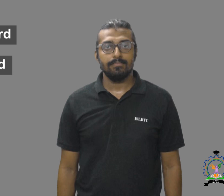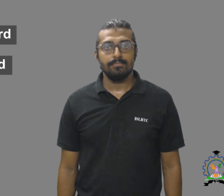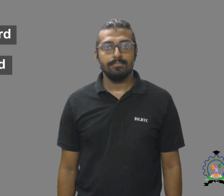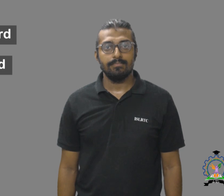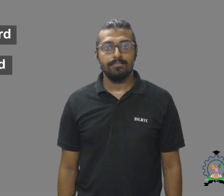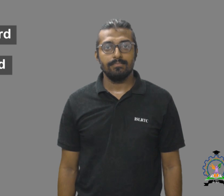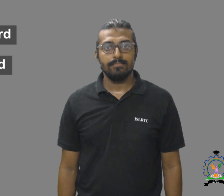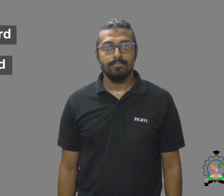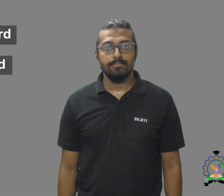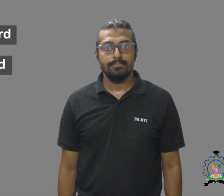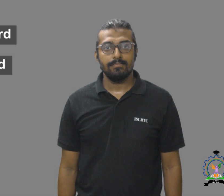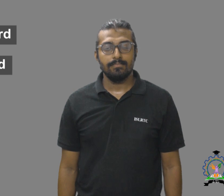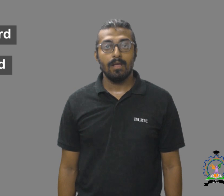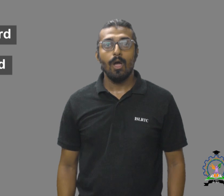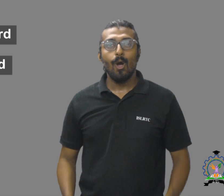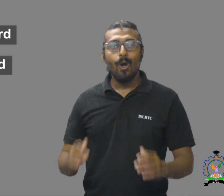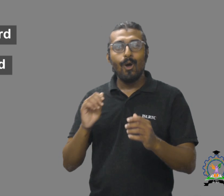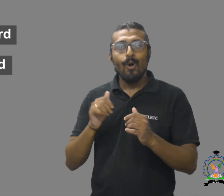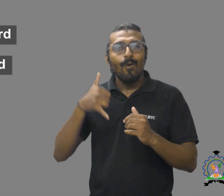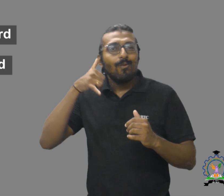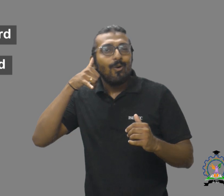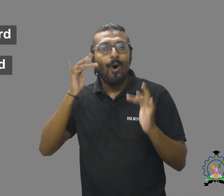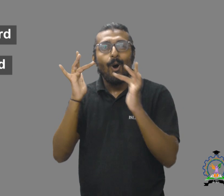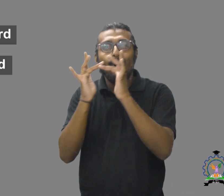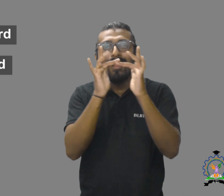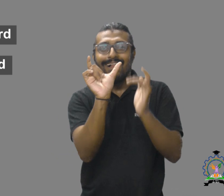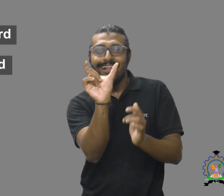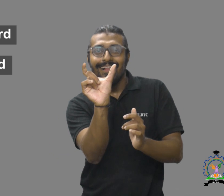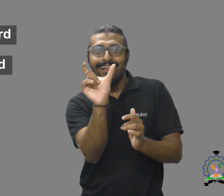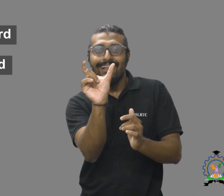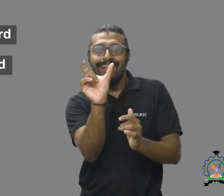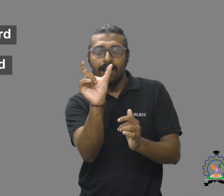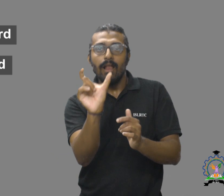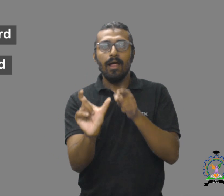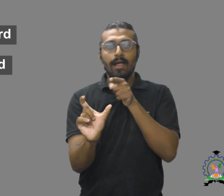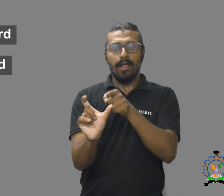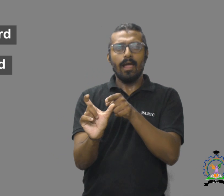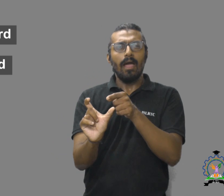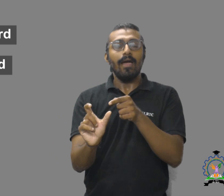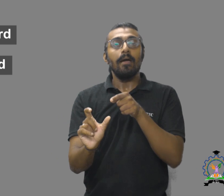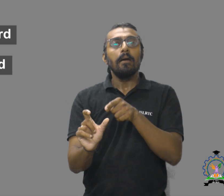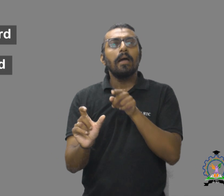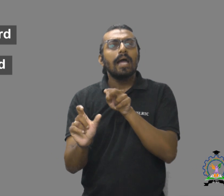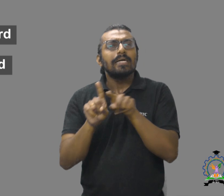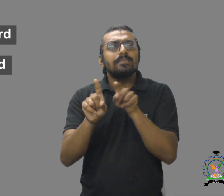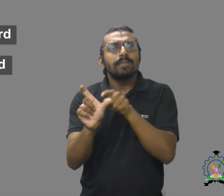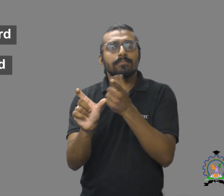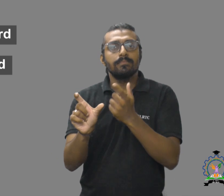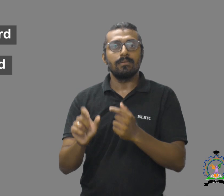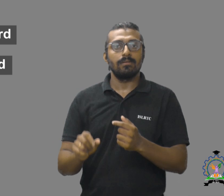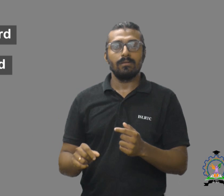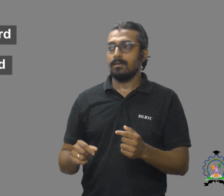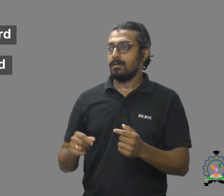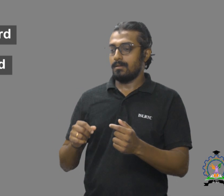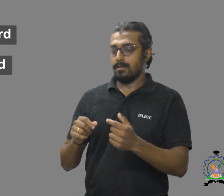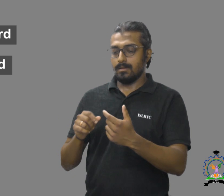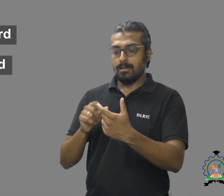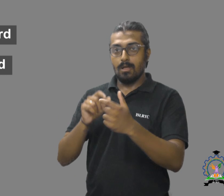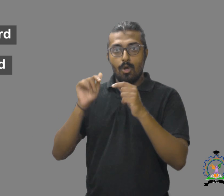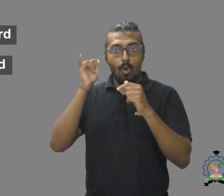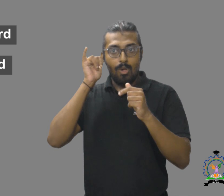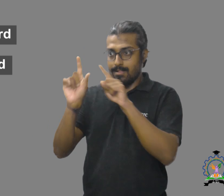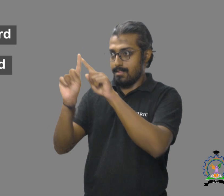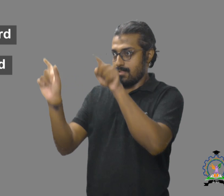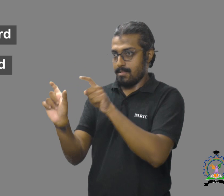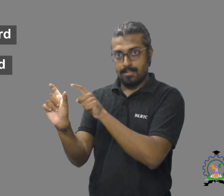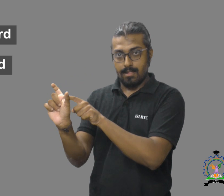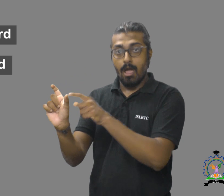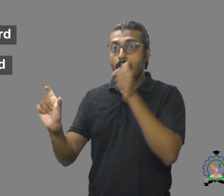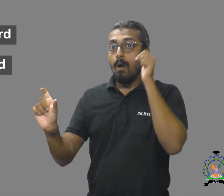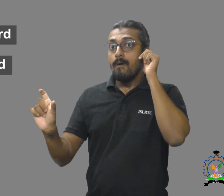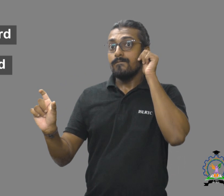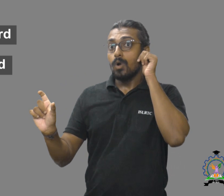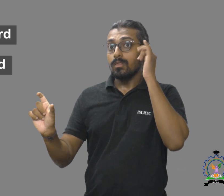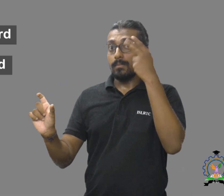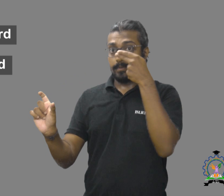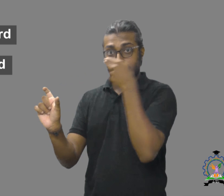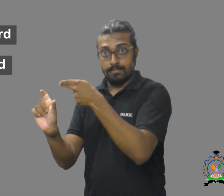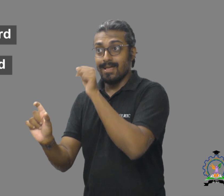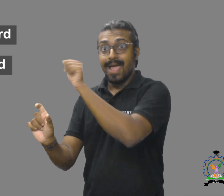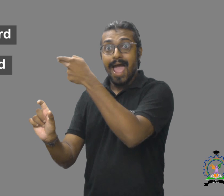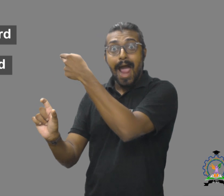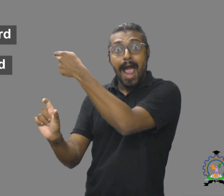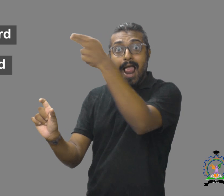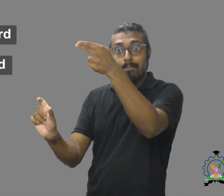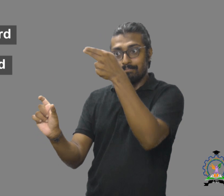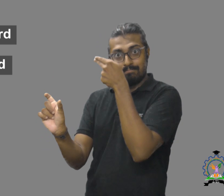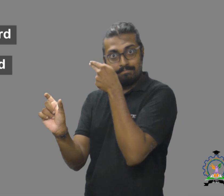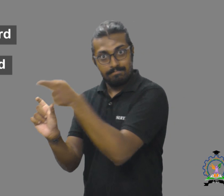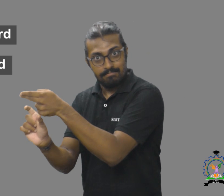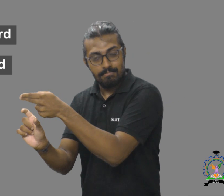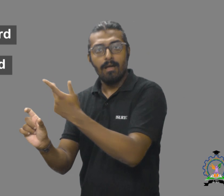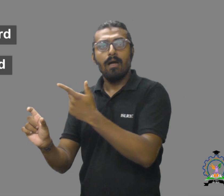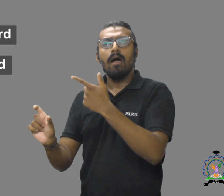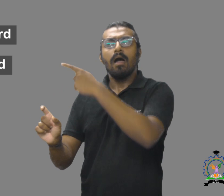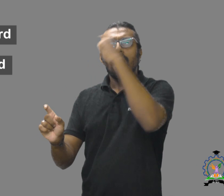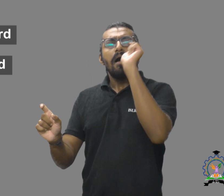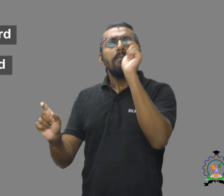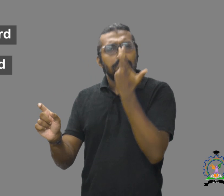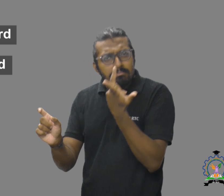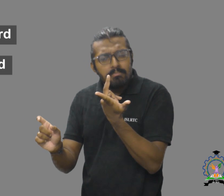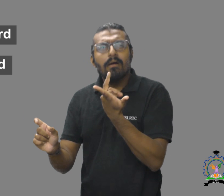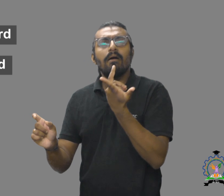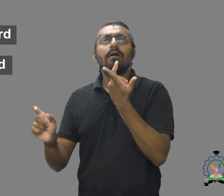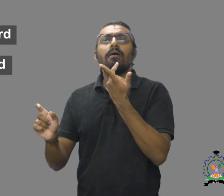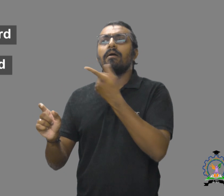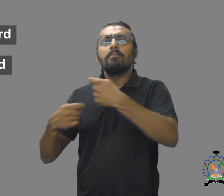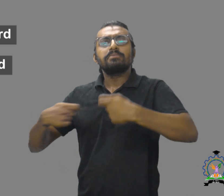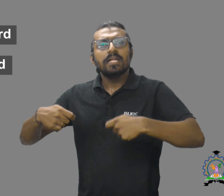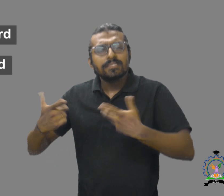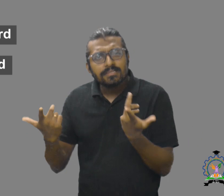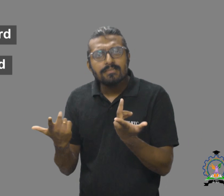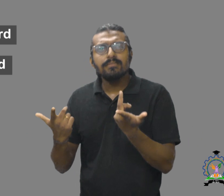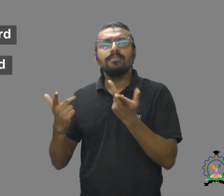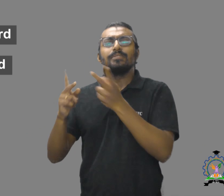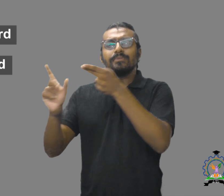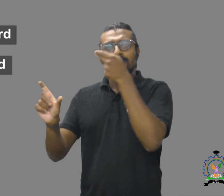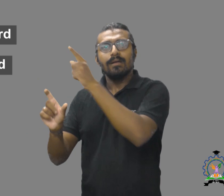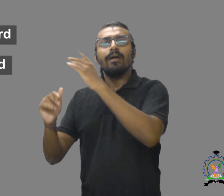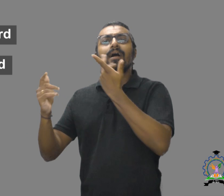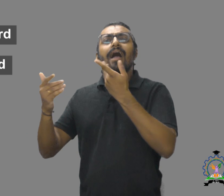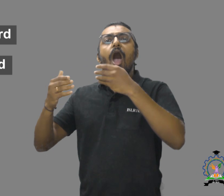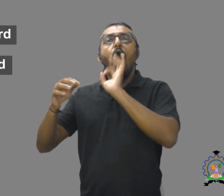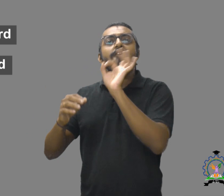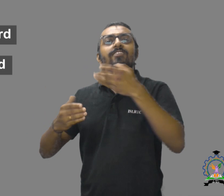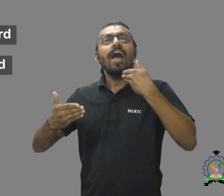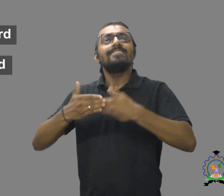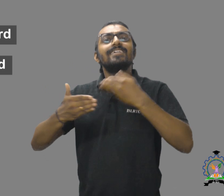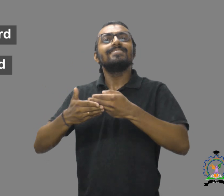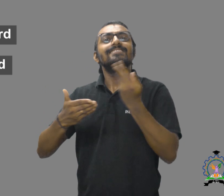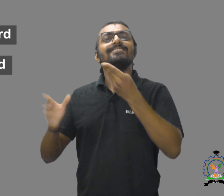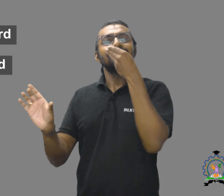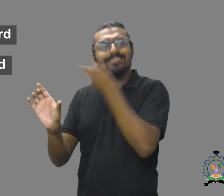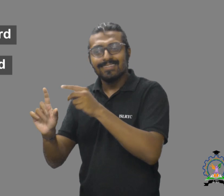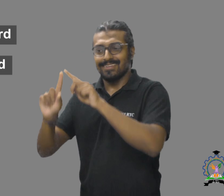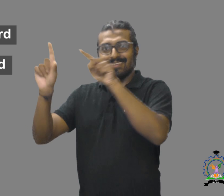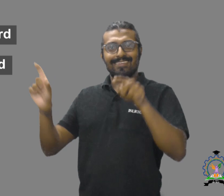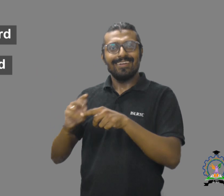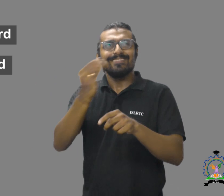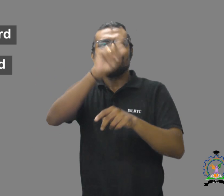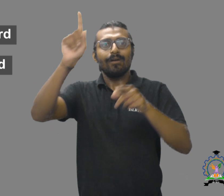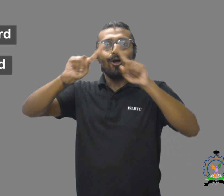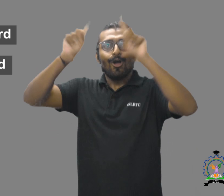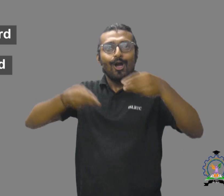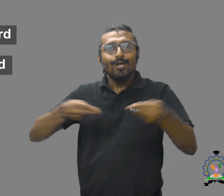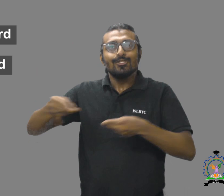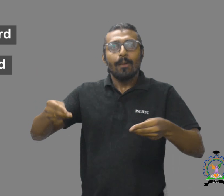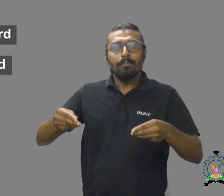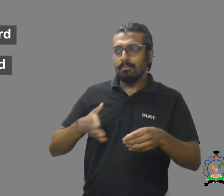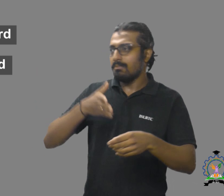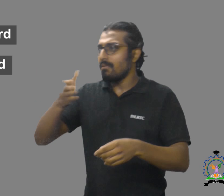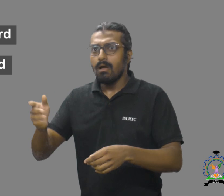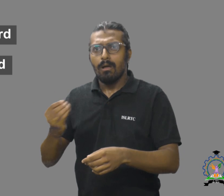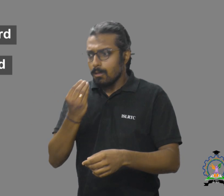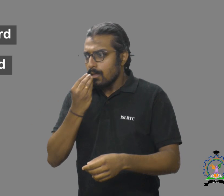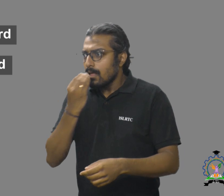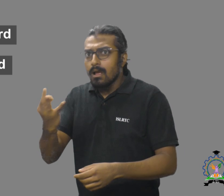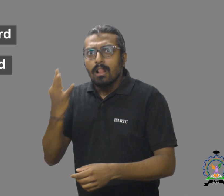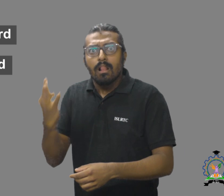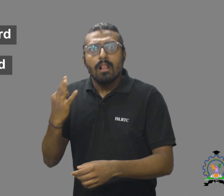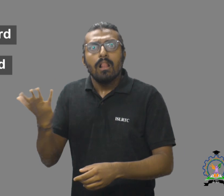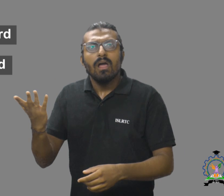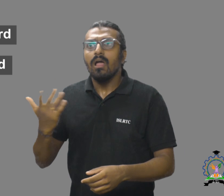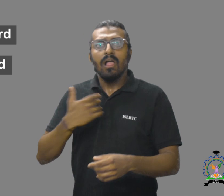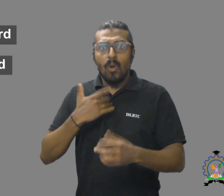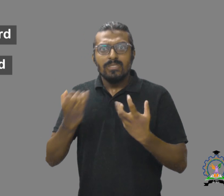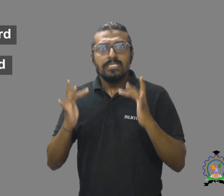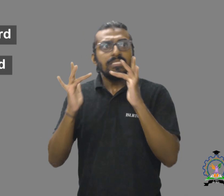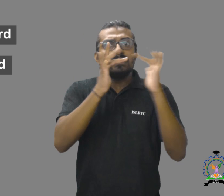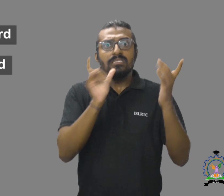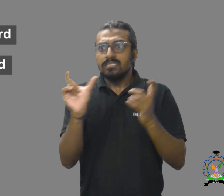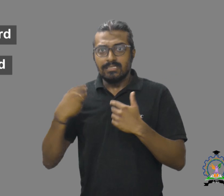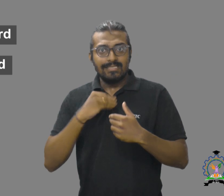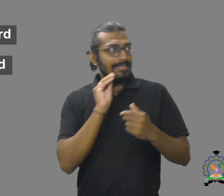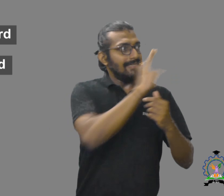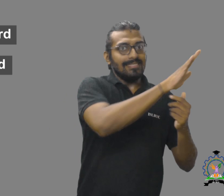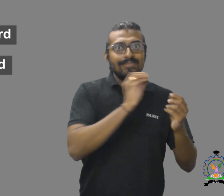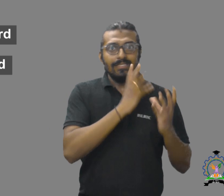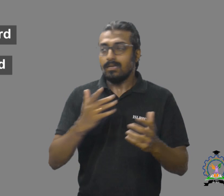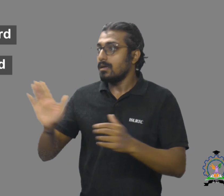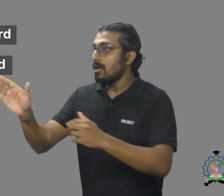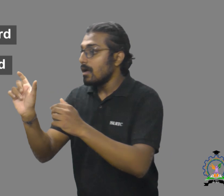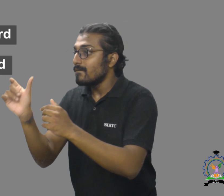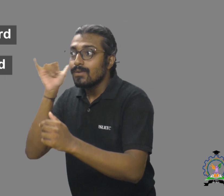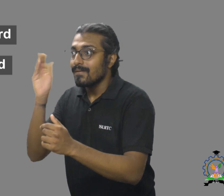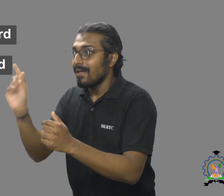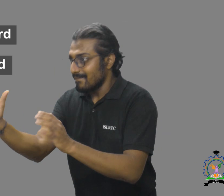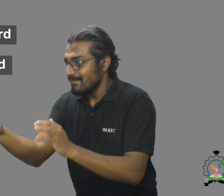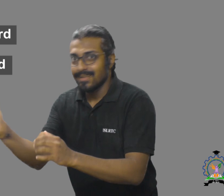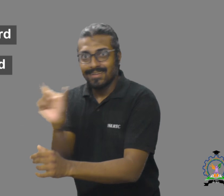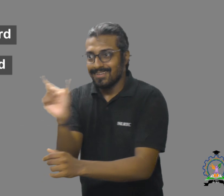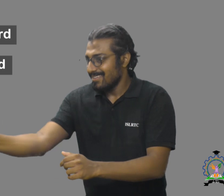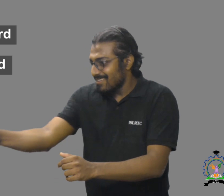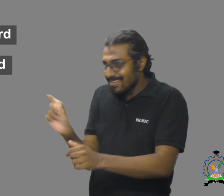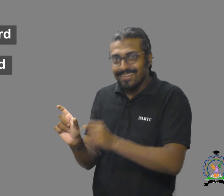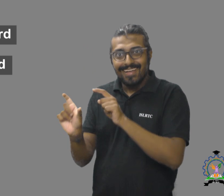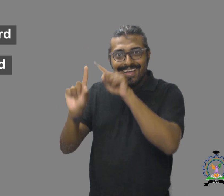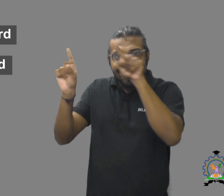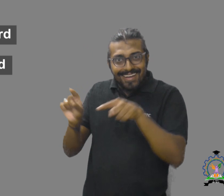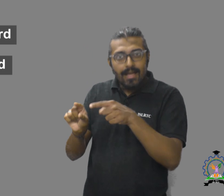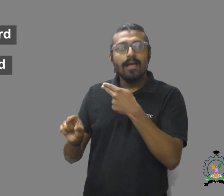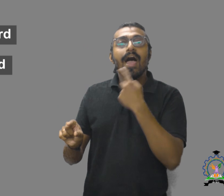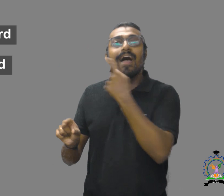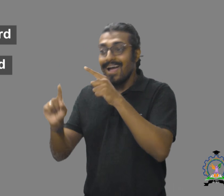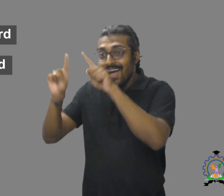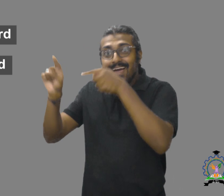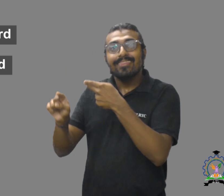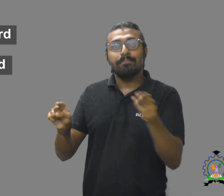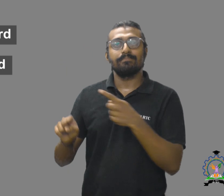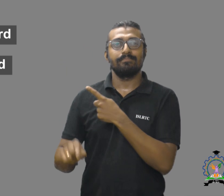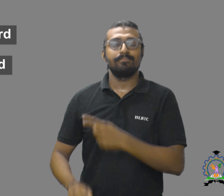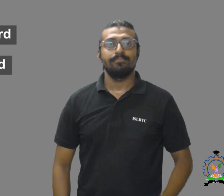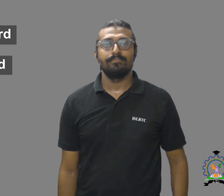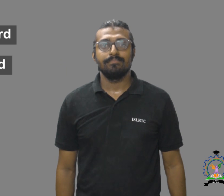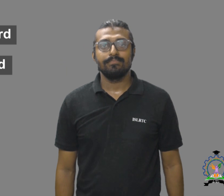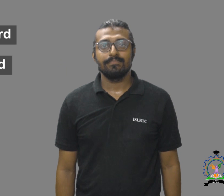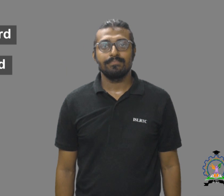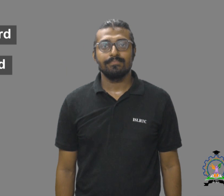Business card Visiting card